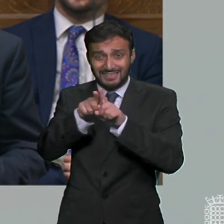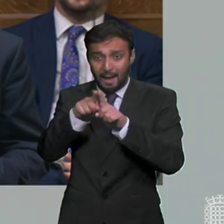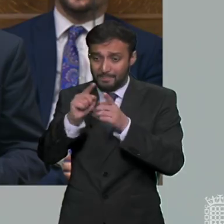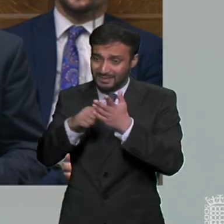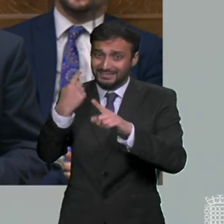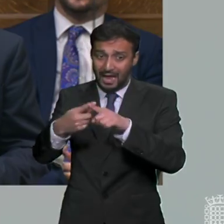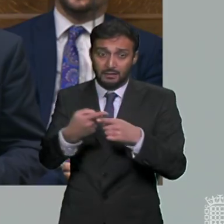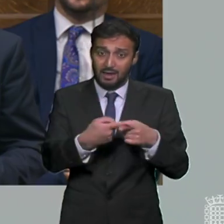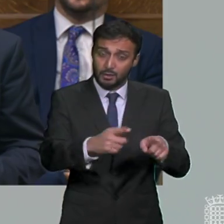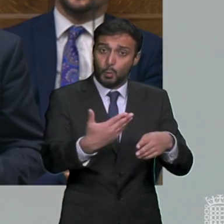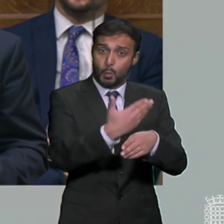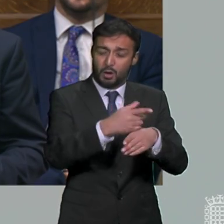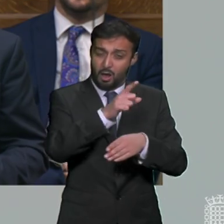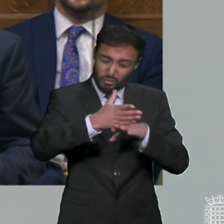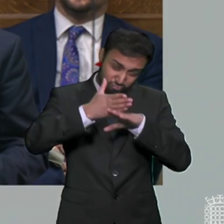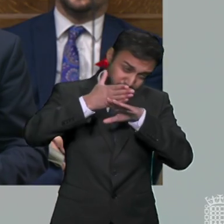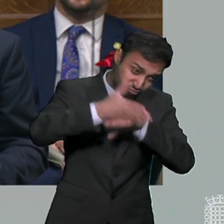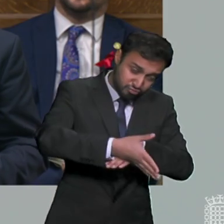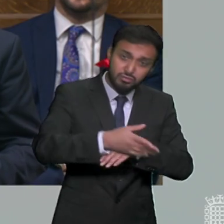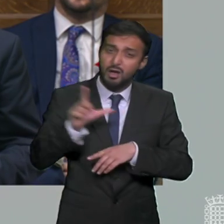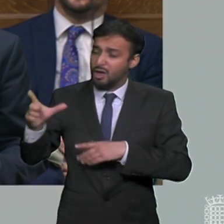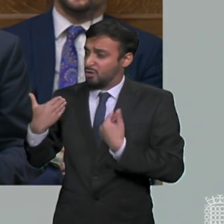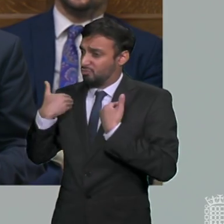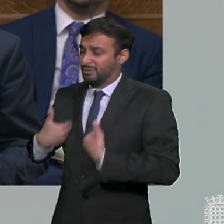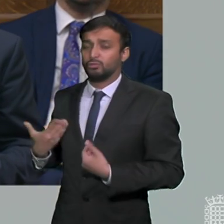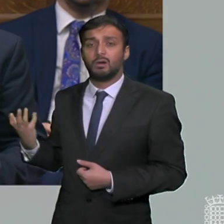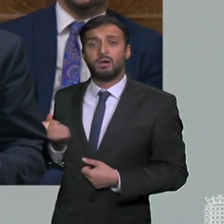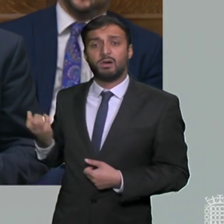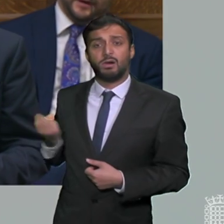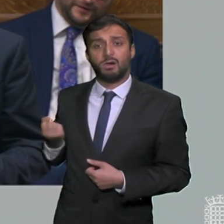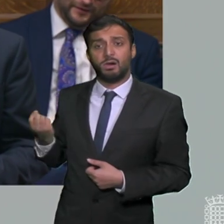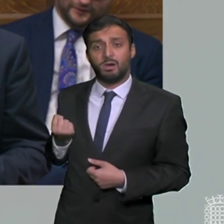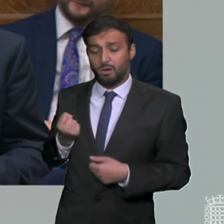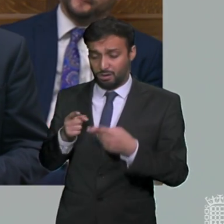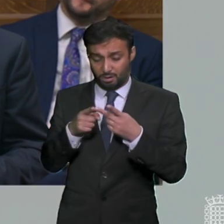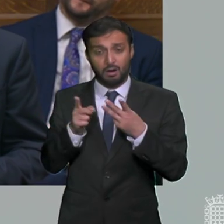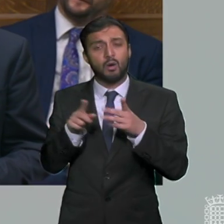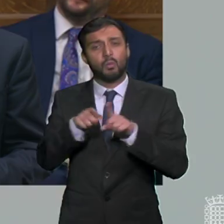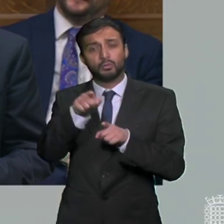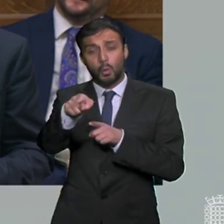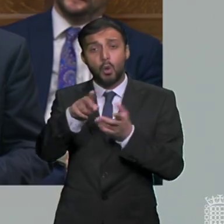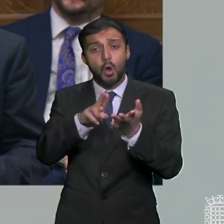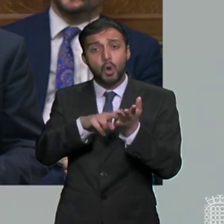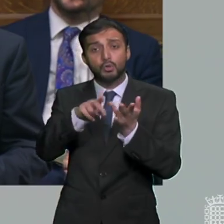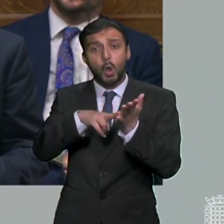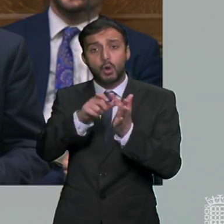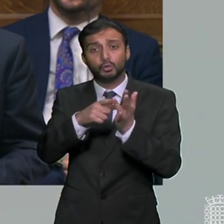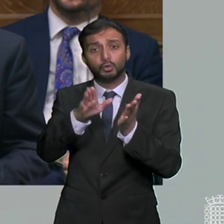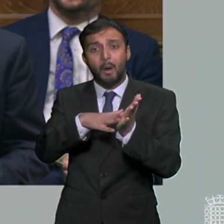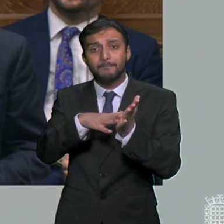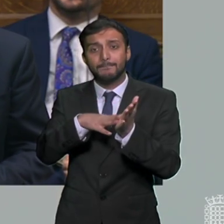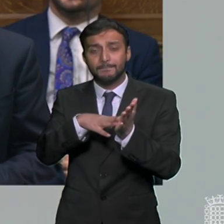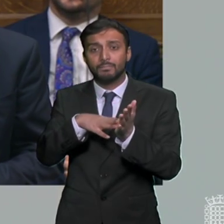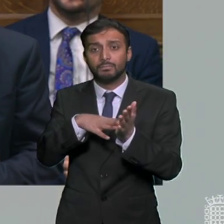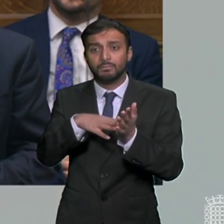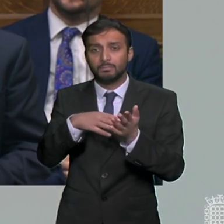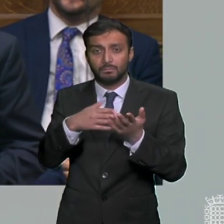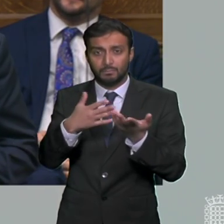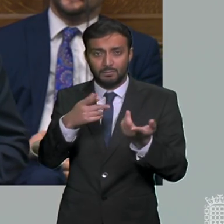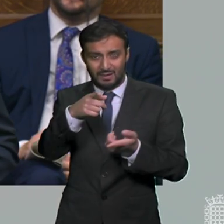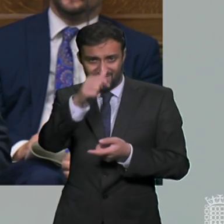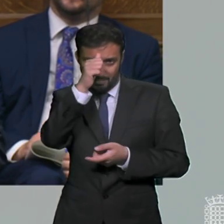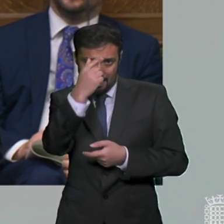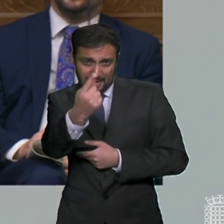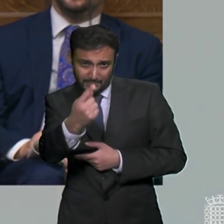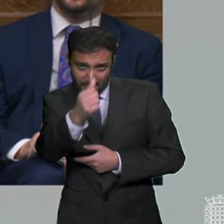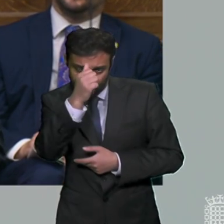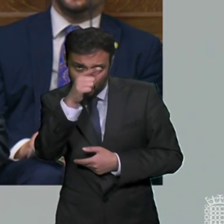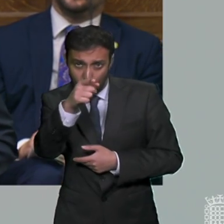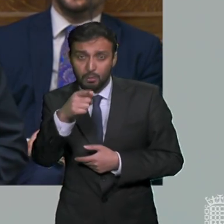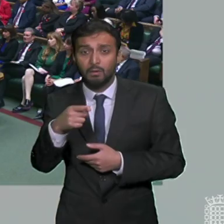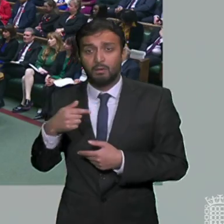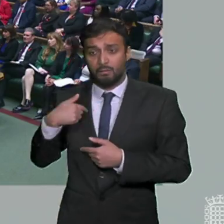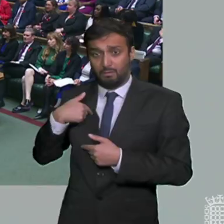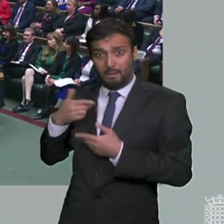While he is at it, why not scrap the non-dom tax loophole that he is all too familiar with, which is costing the public £3.2 billion?